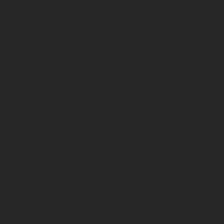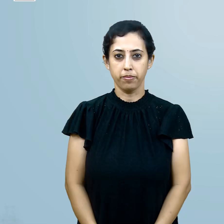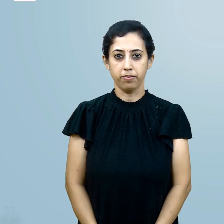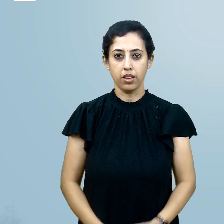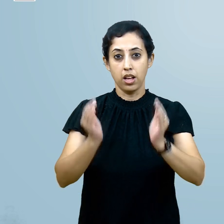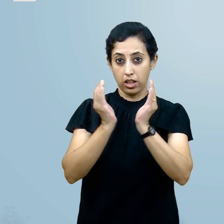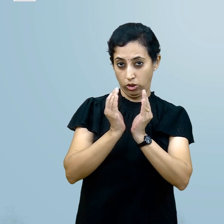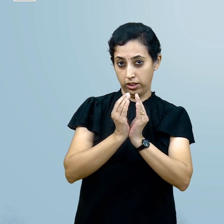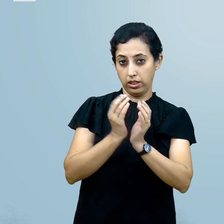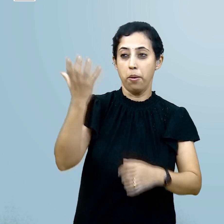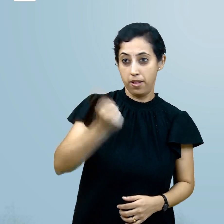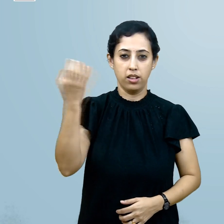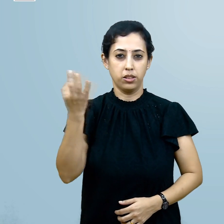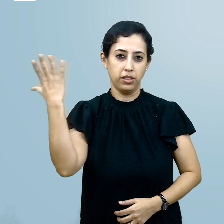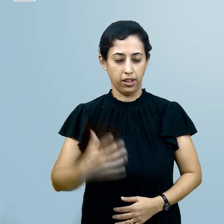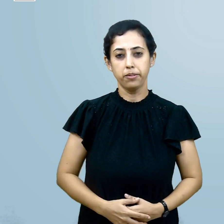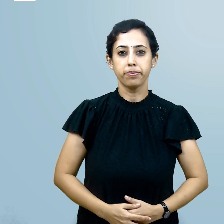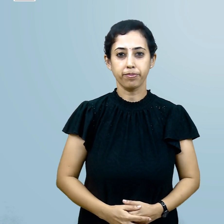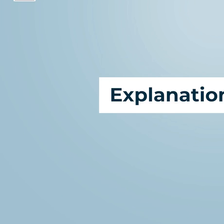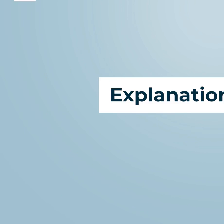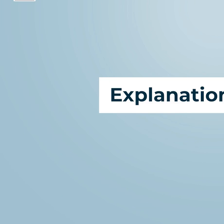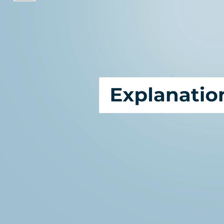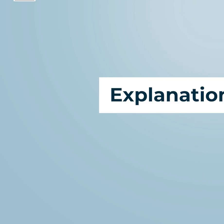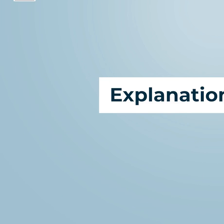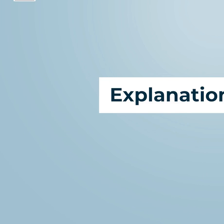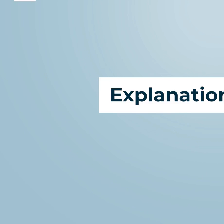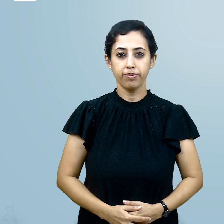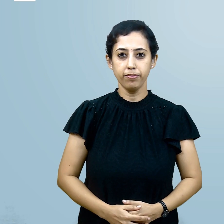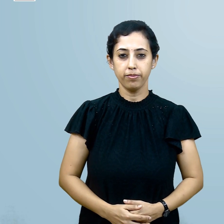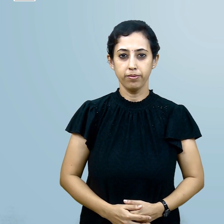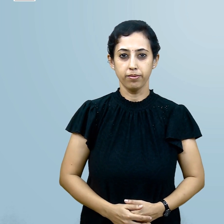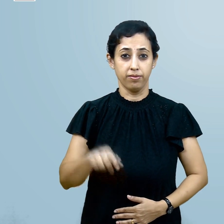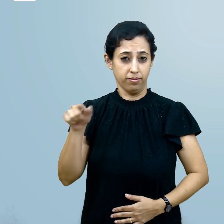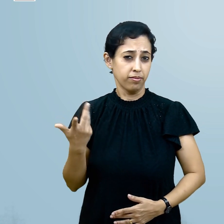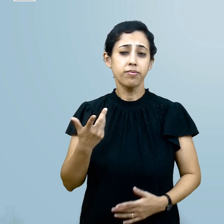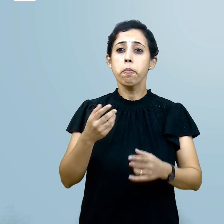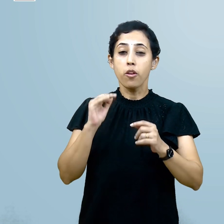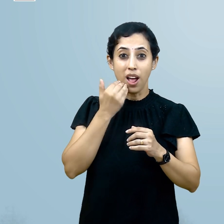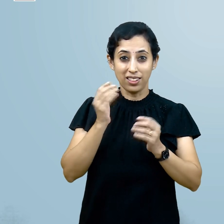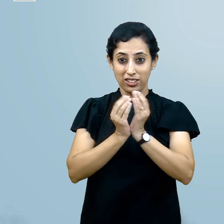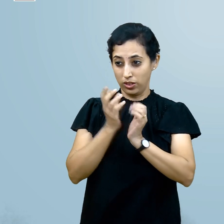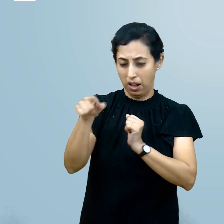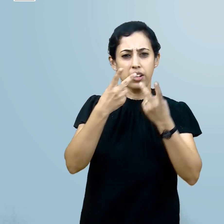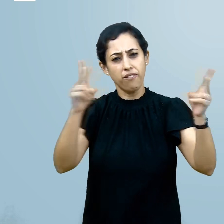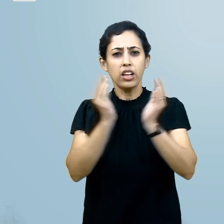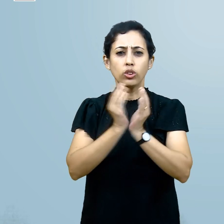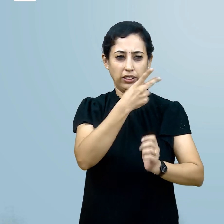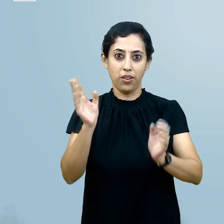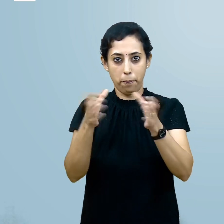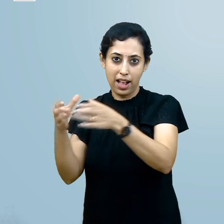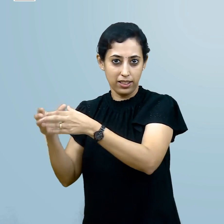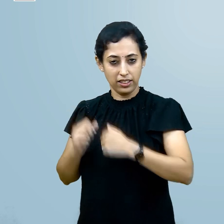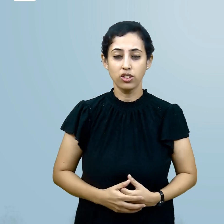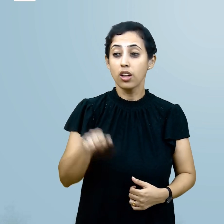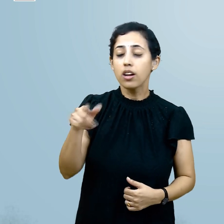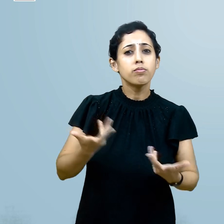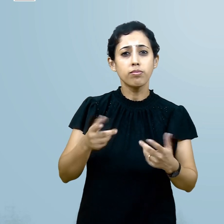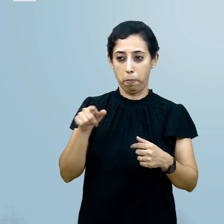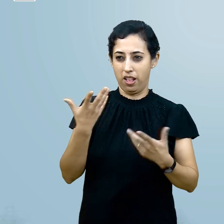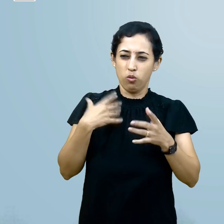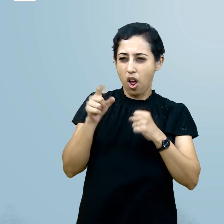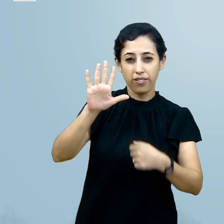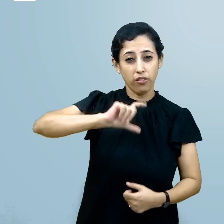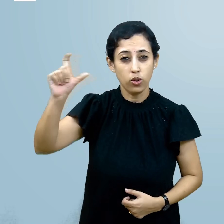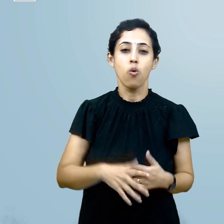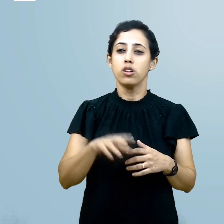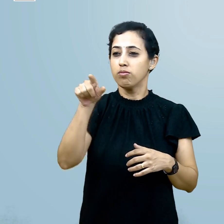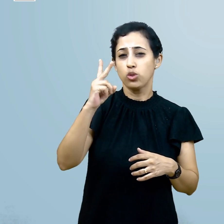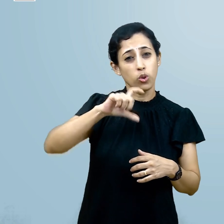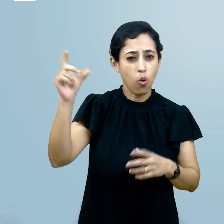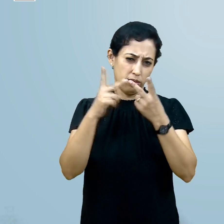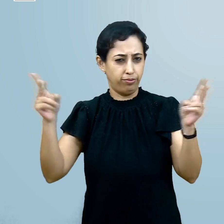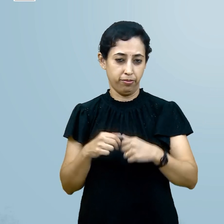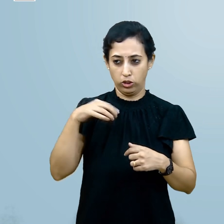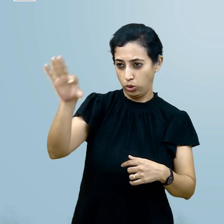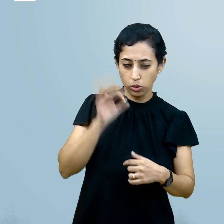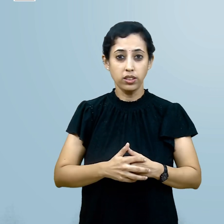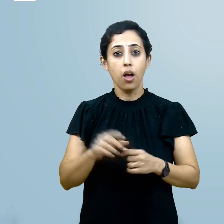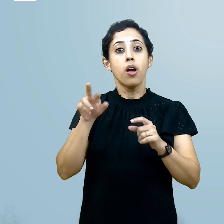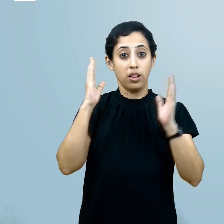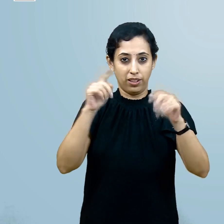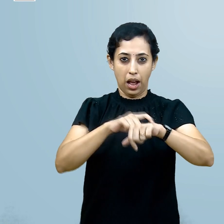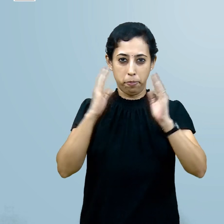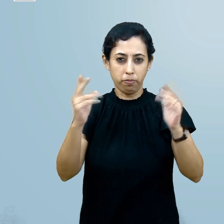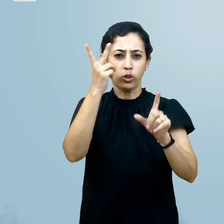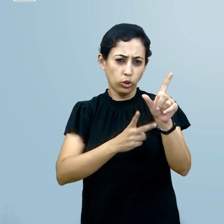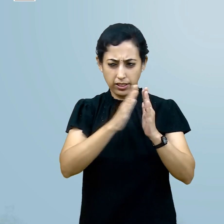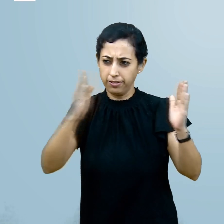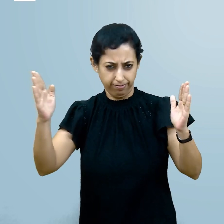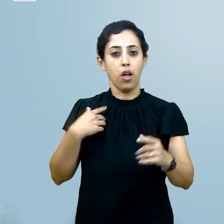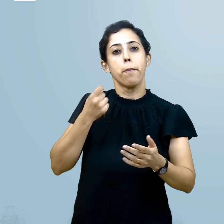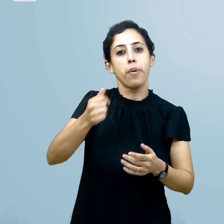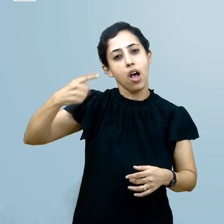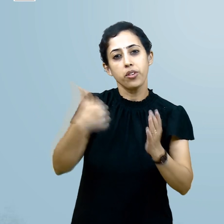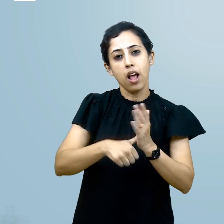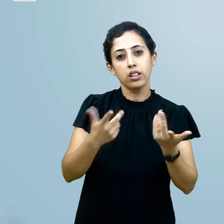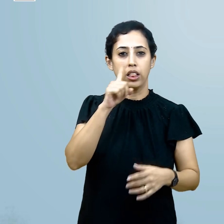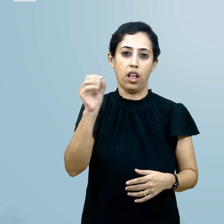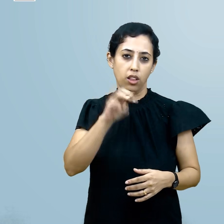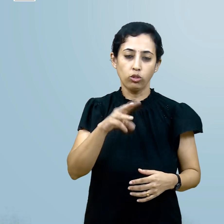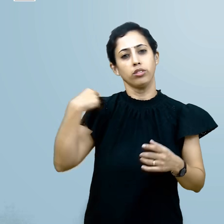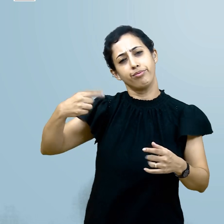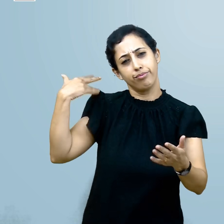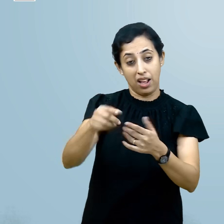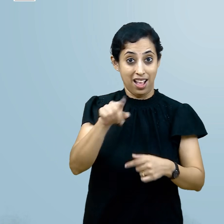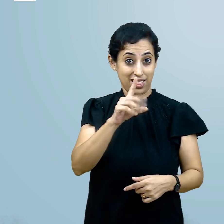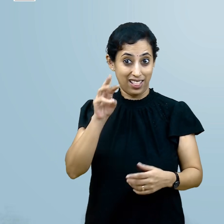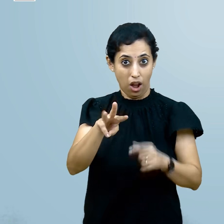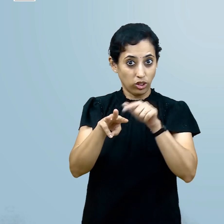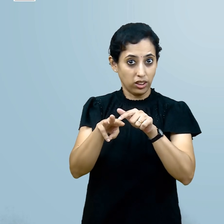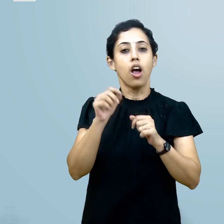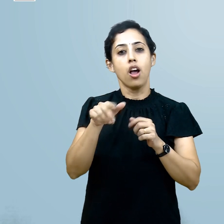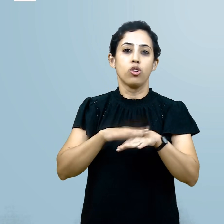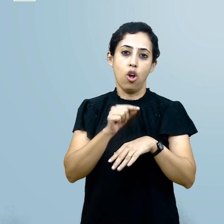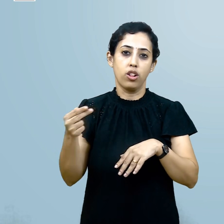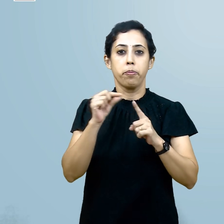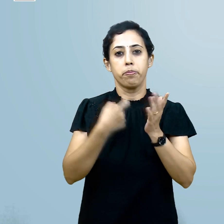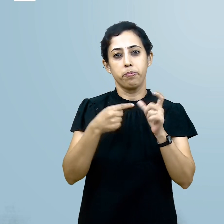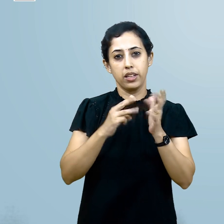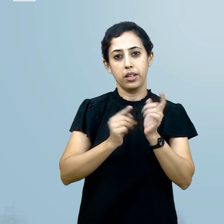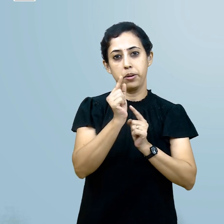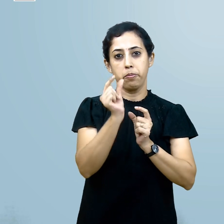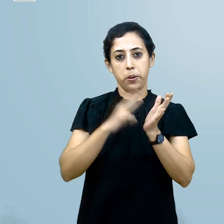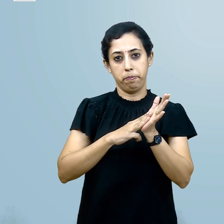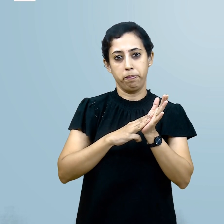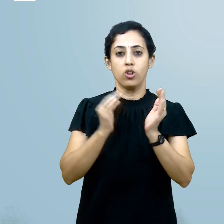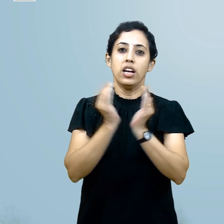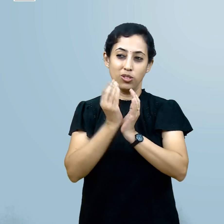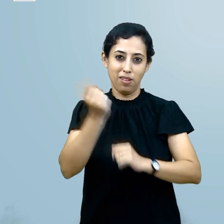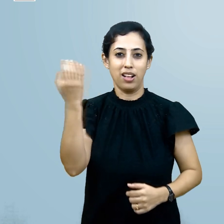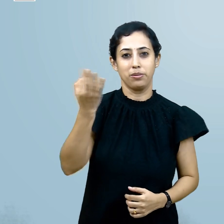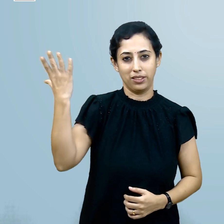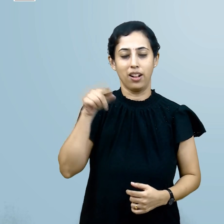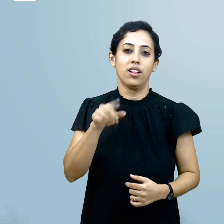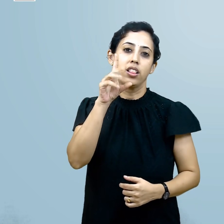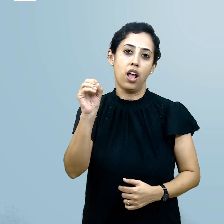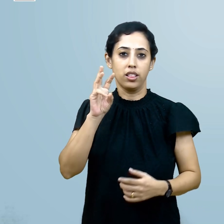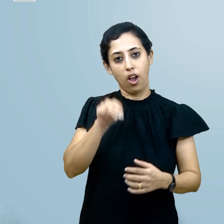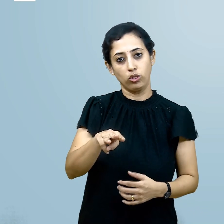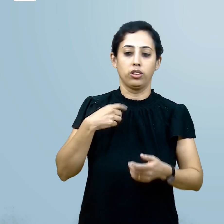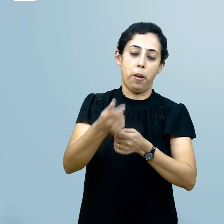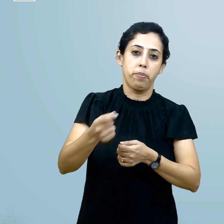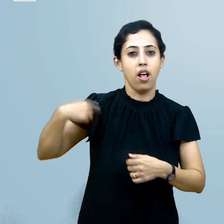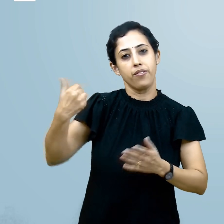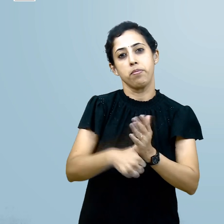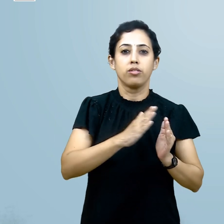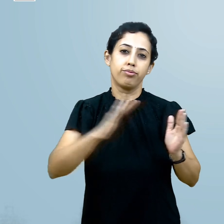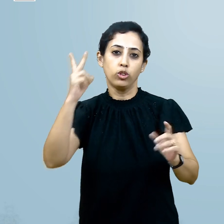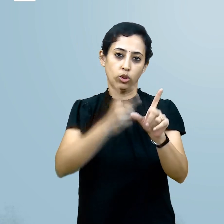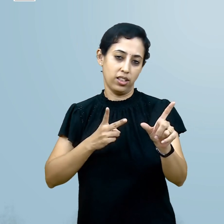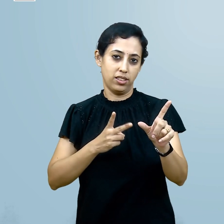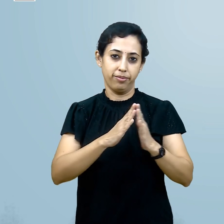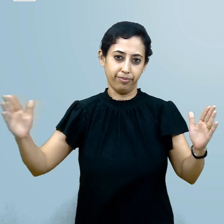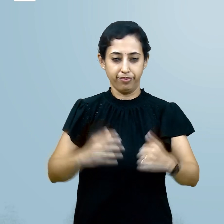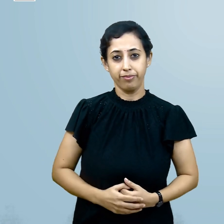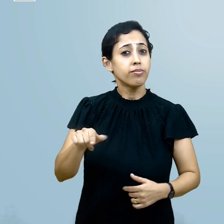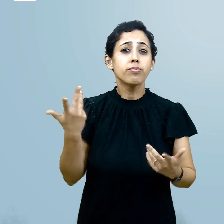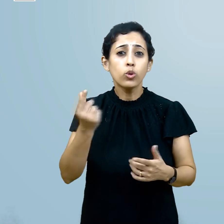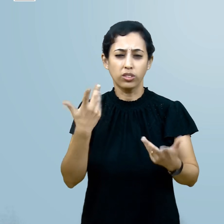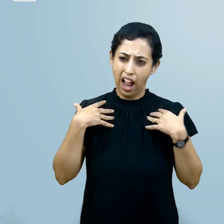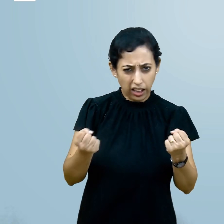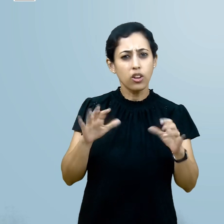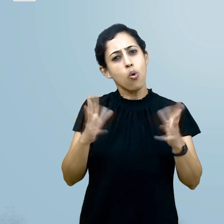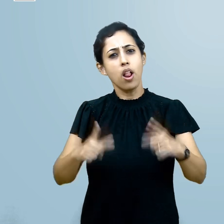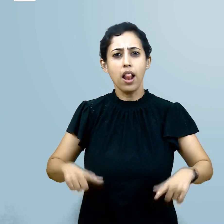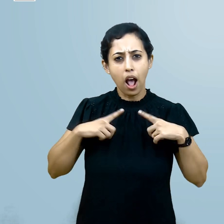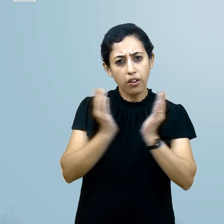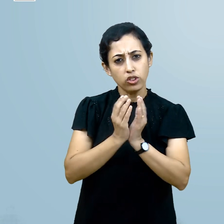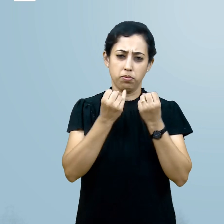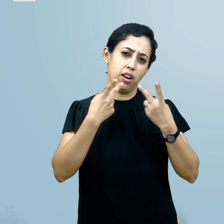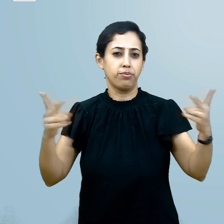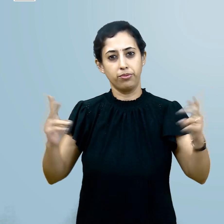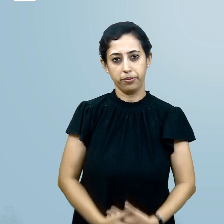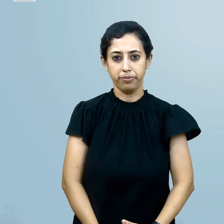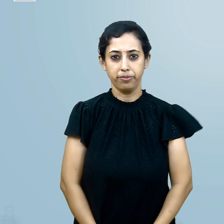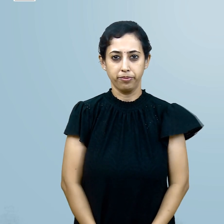Premium